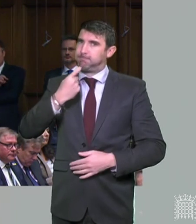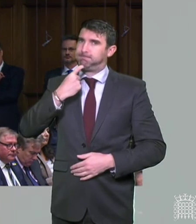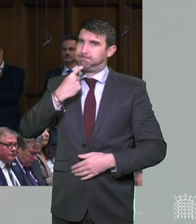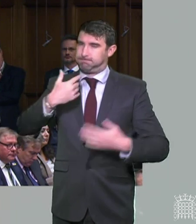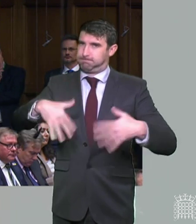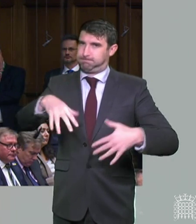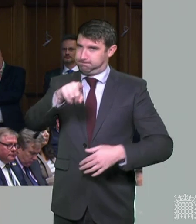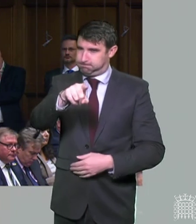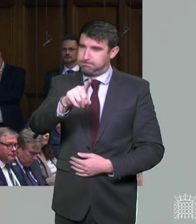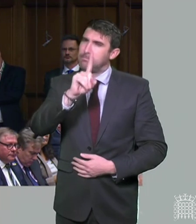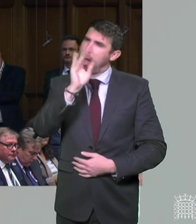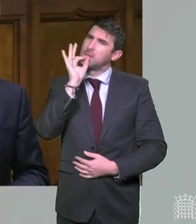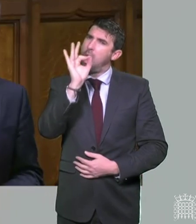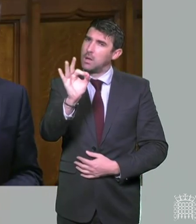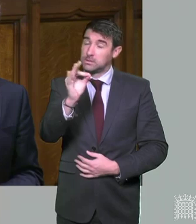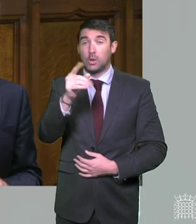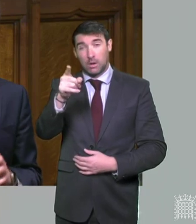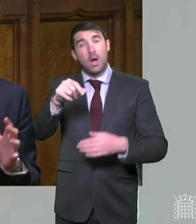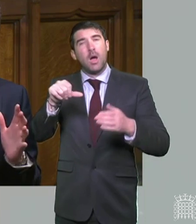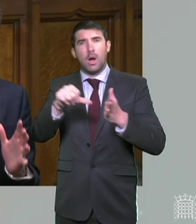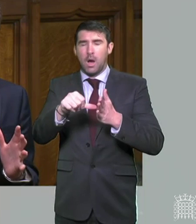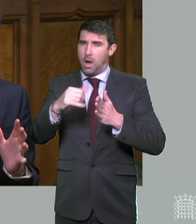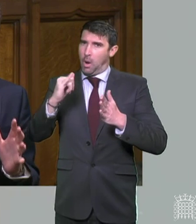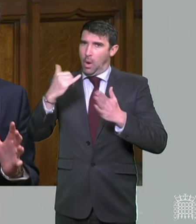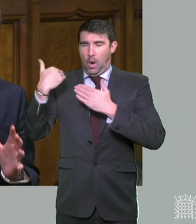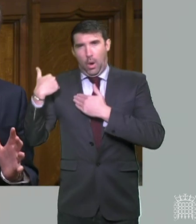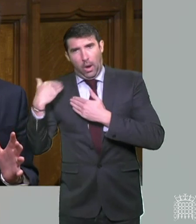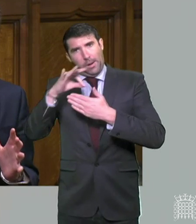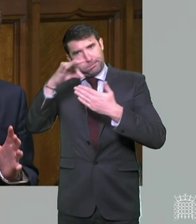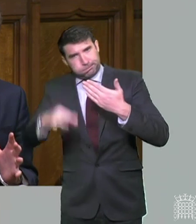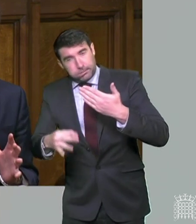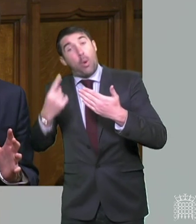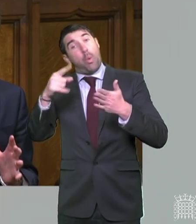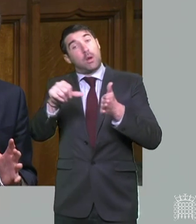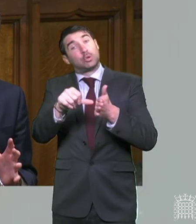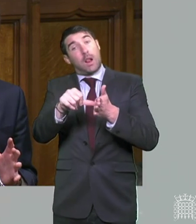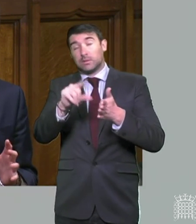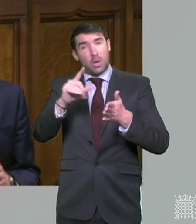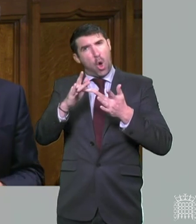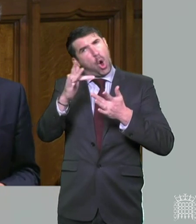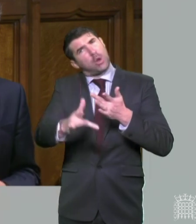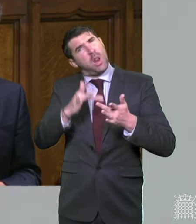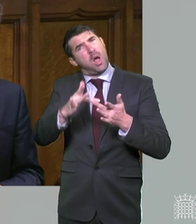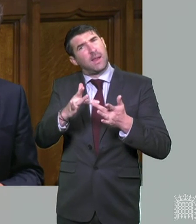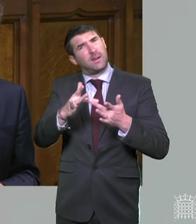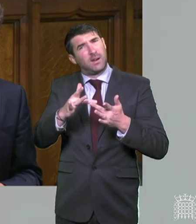Would she accept that one of those challenges is an almost entirely unregulated online space?